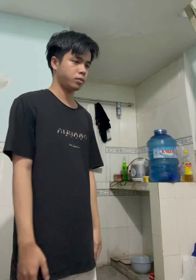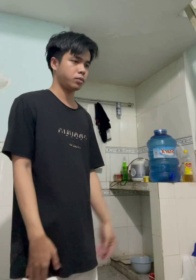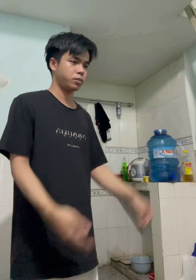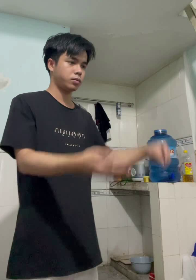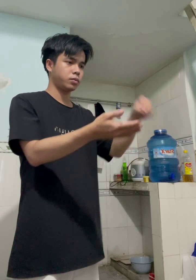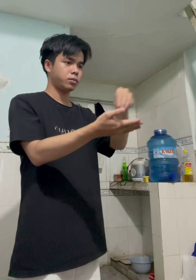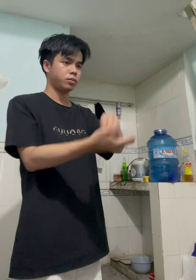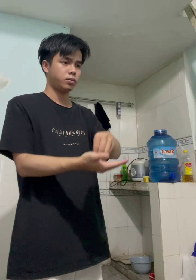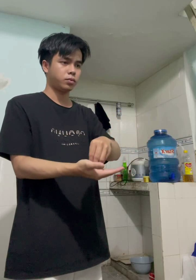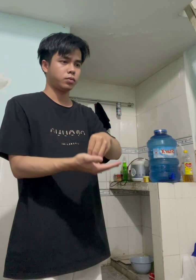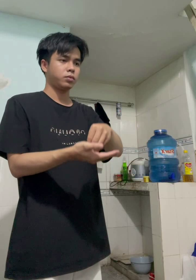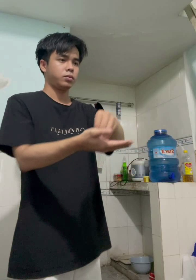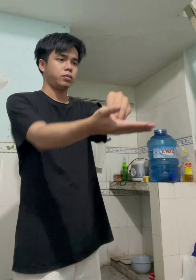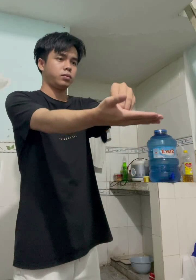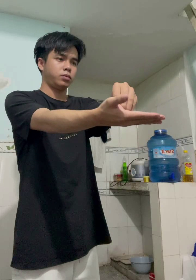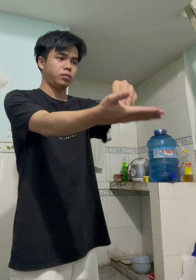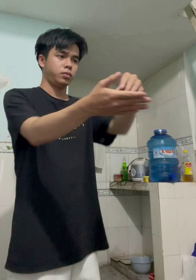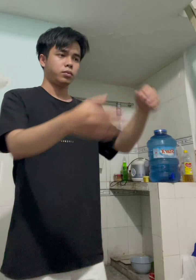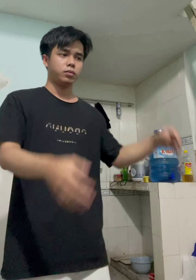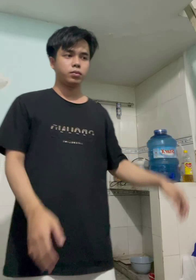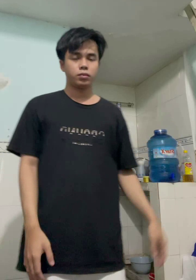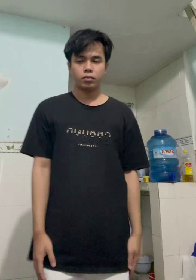san pham